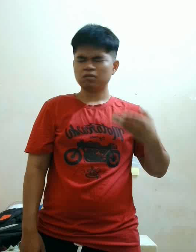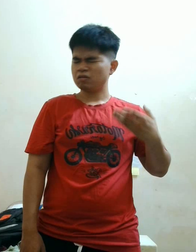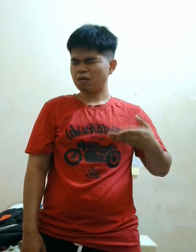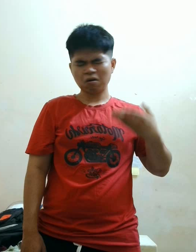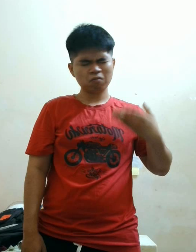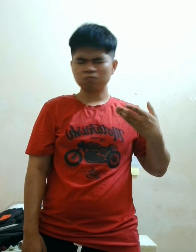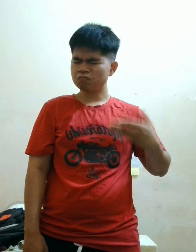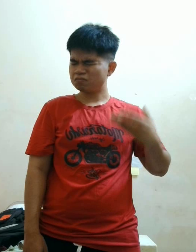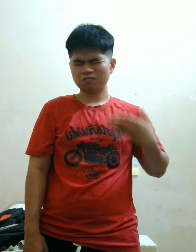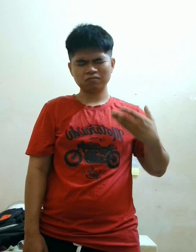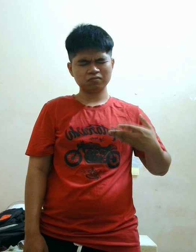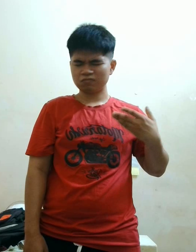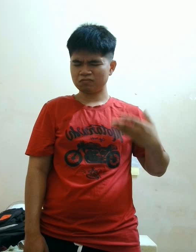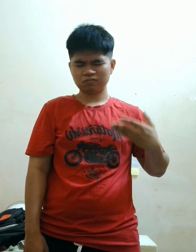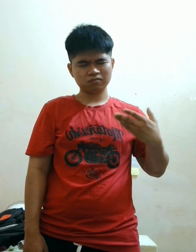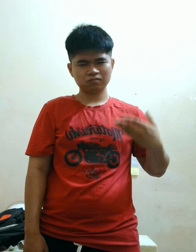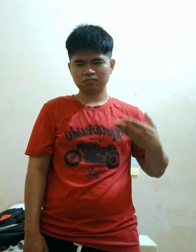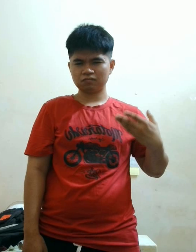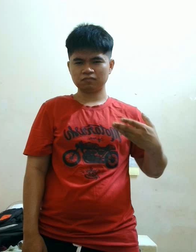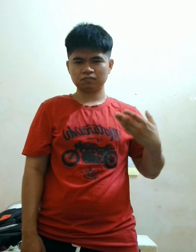nong